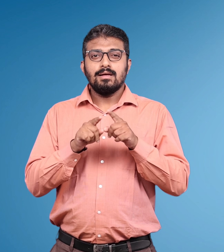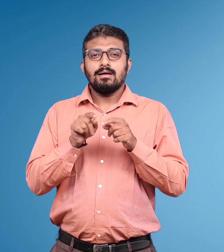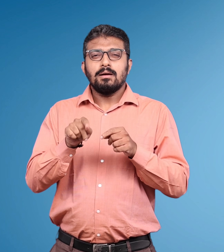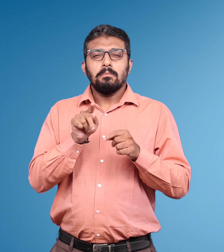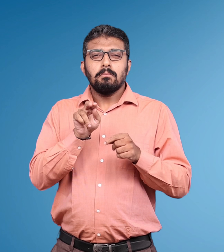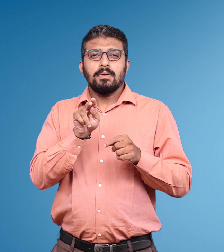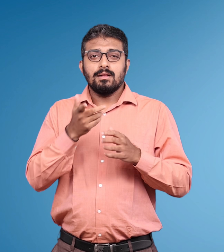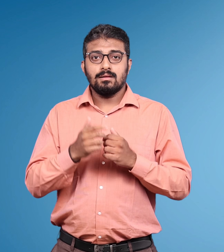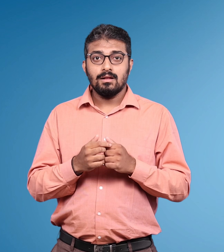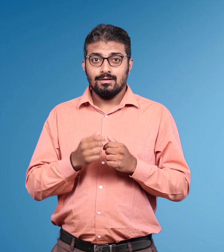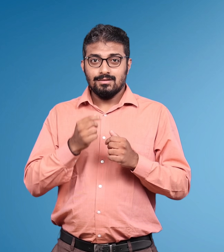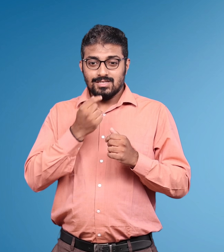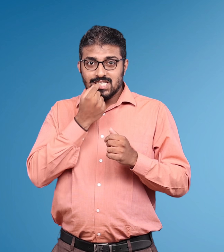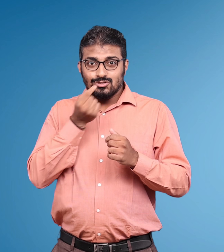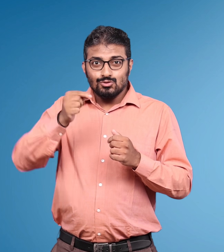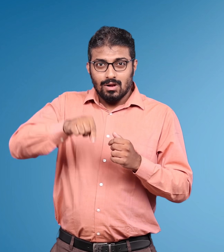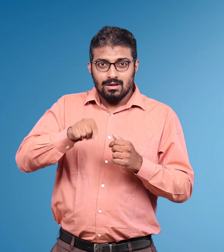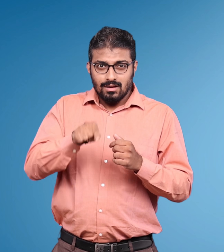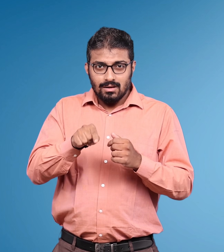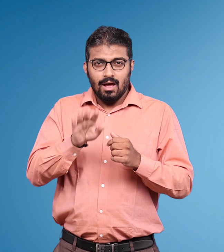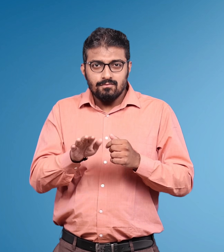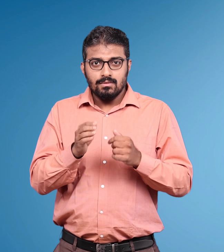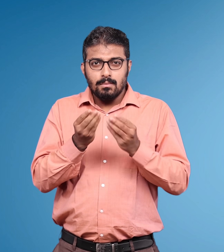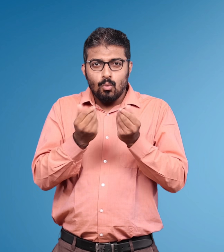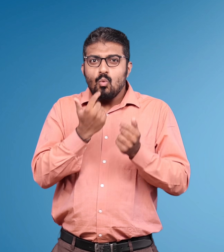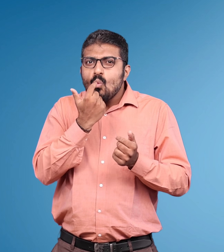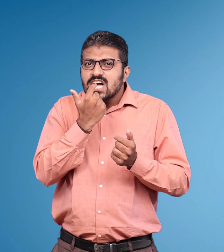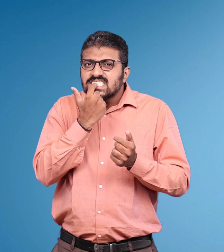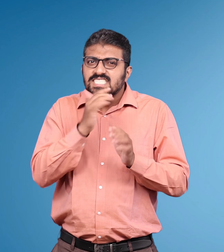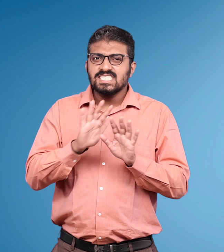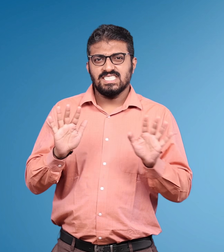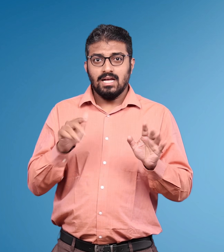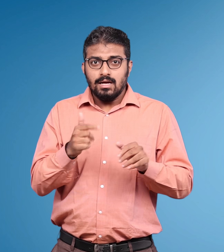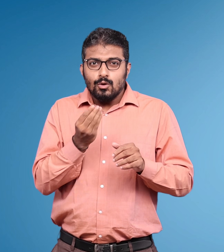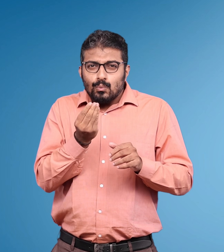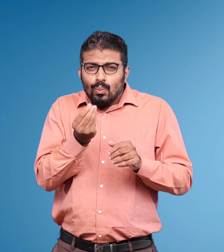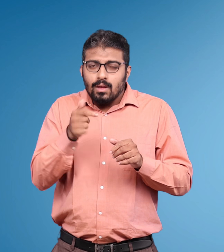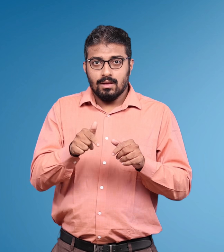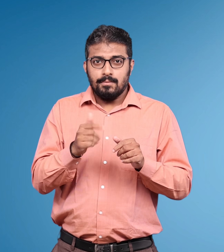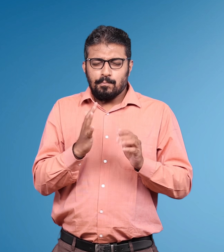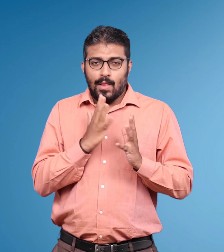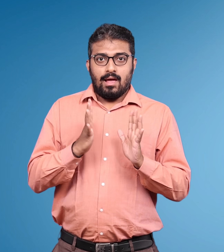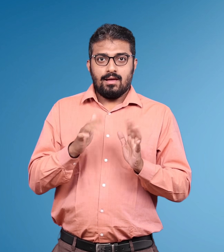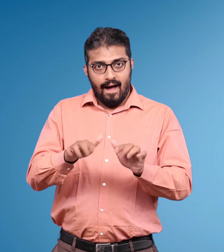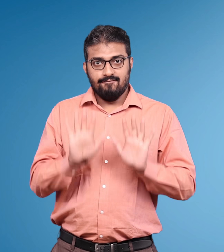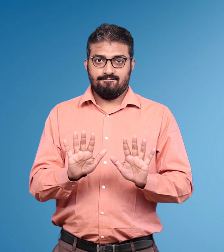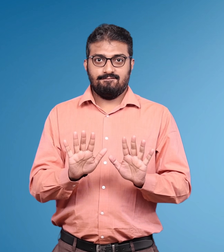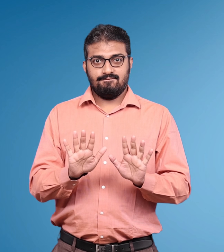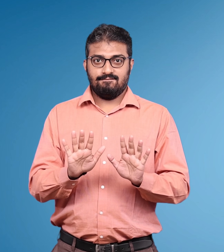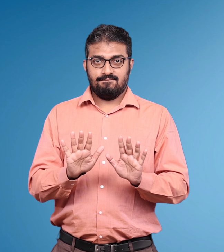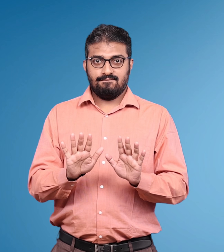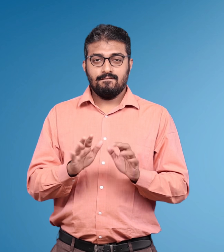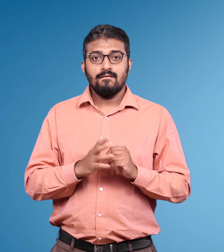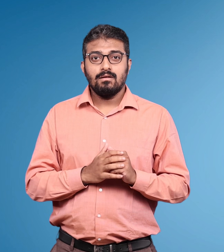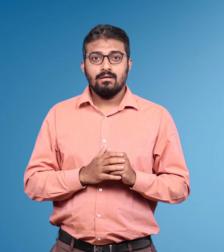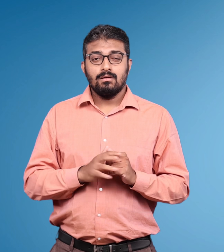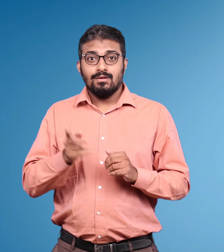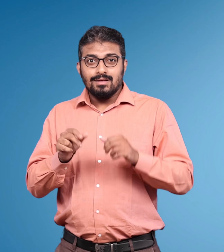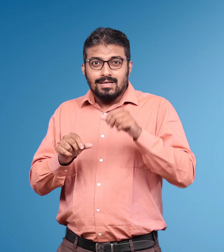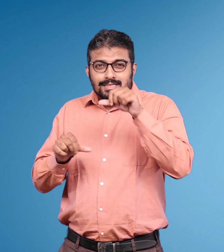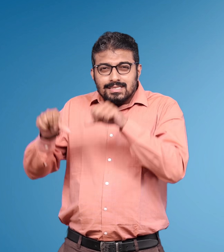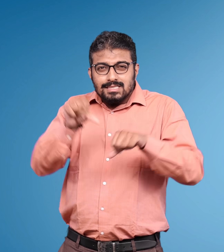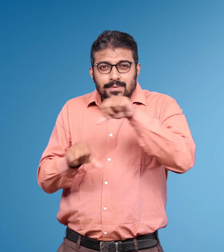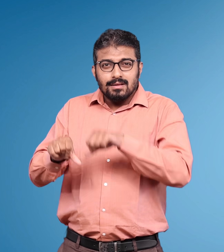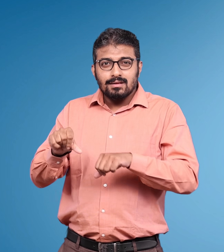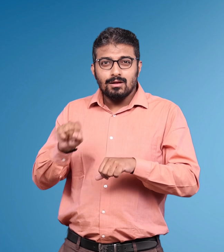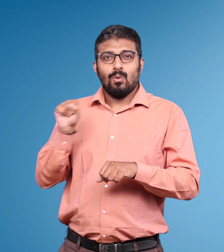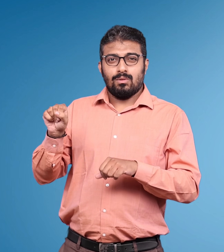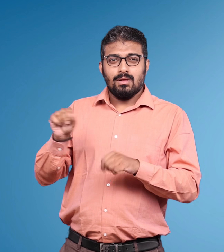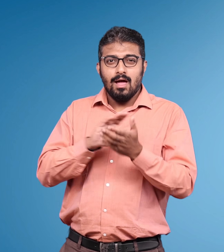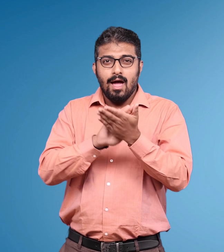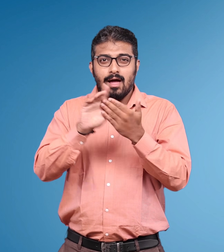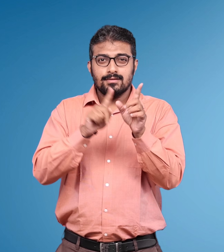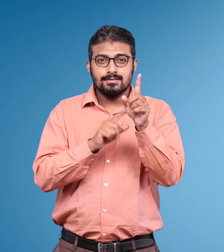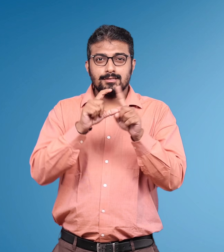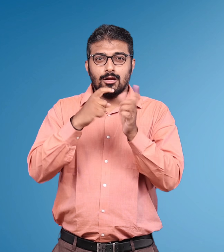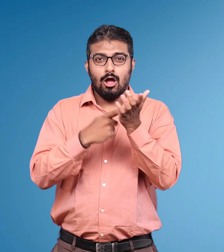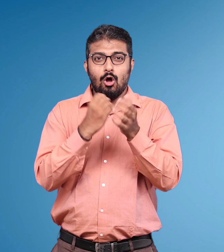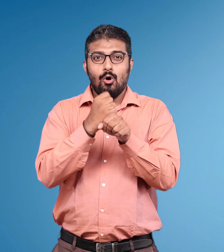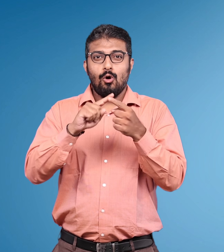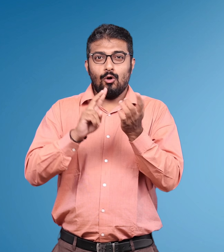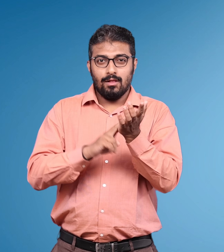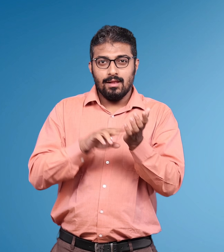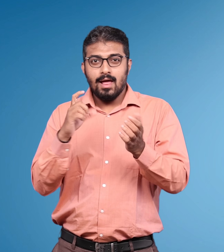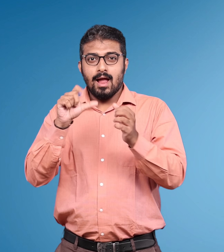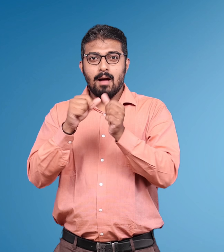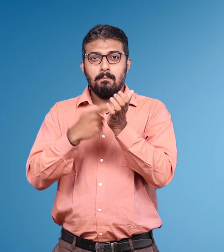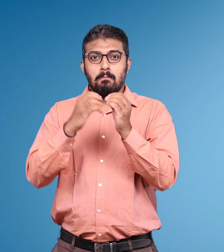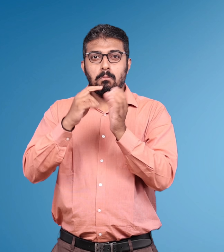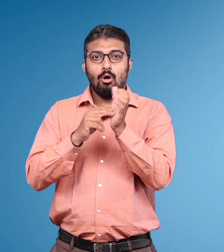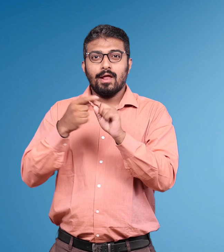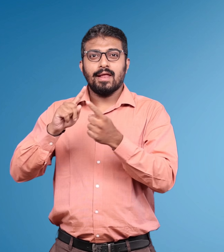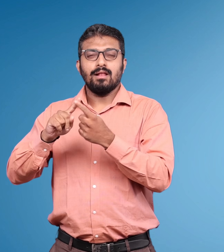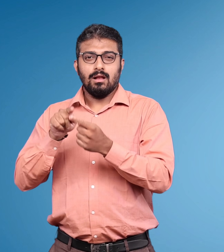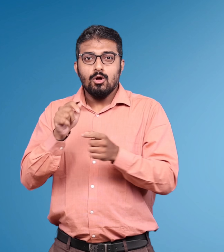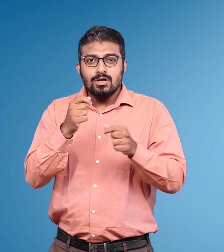Baking soda is used in baking. It is white and color and it tastes sour. Its chemical name is sodium hydrogen carbonate.